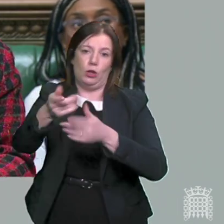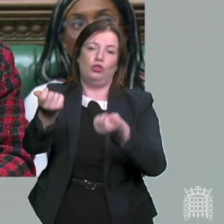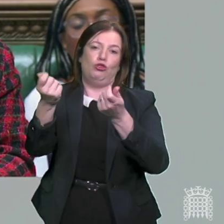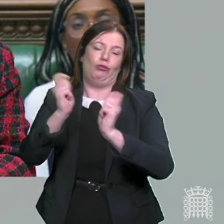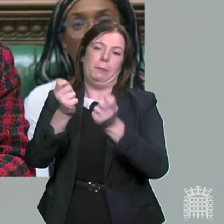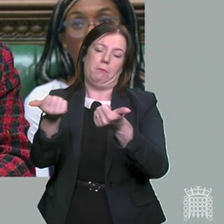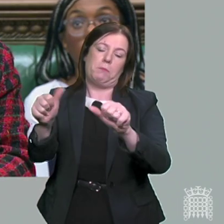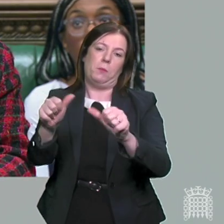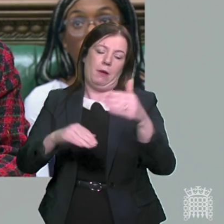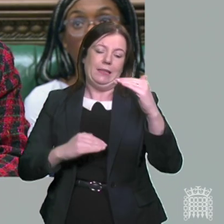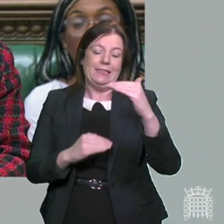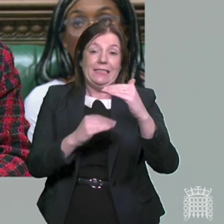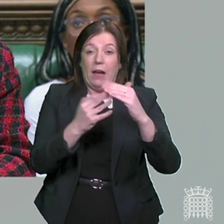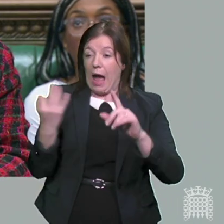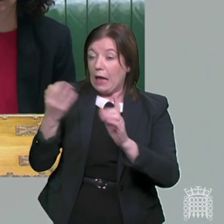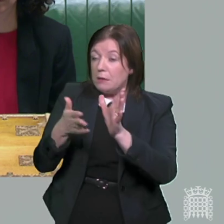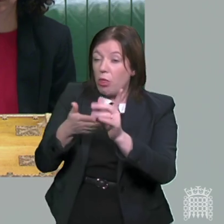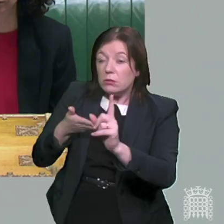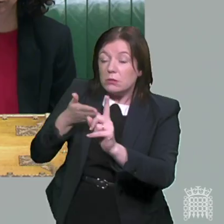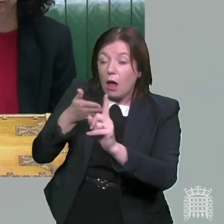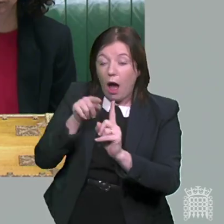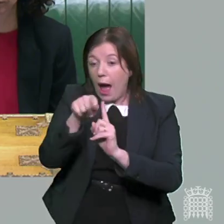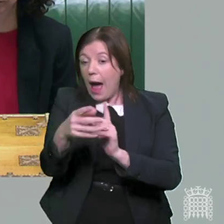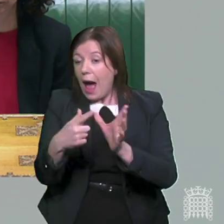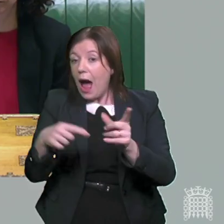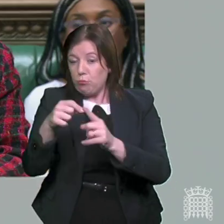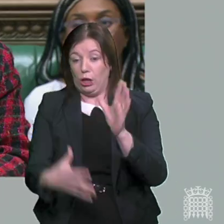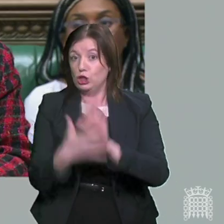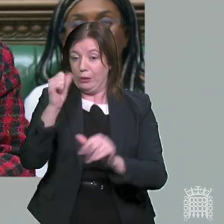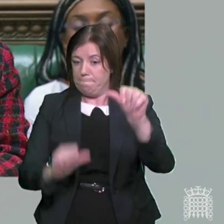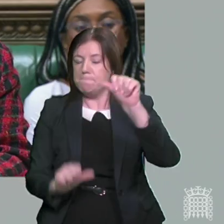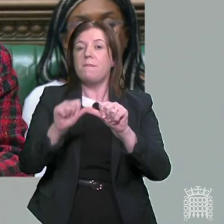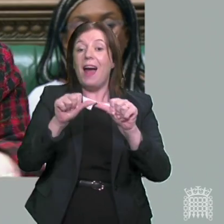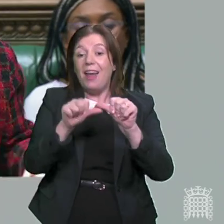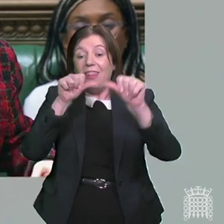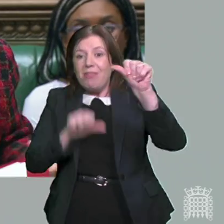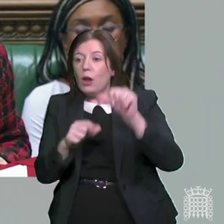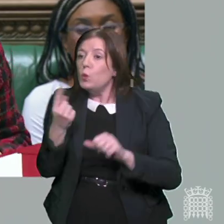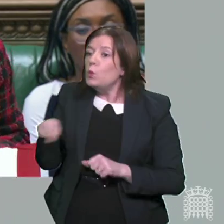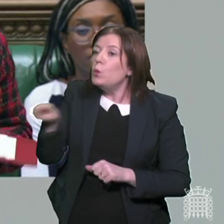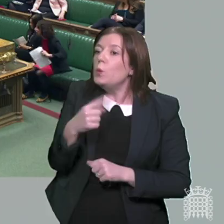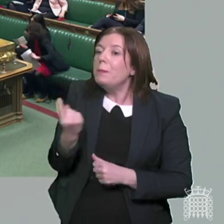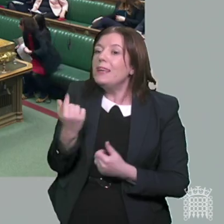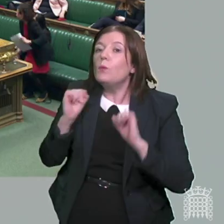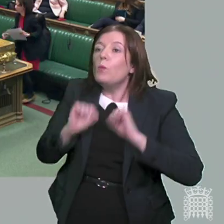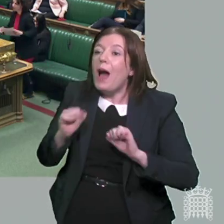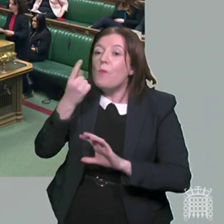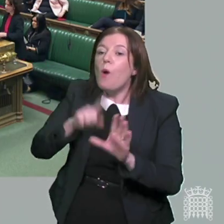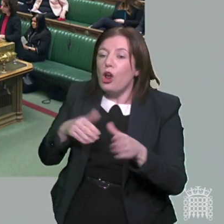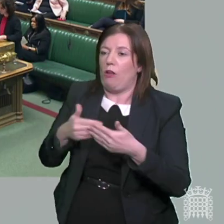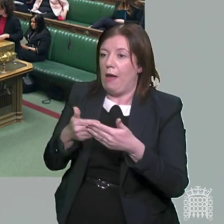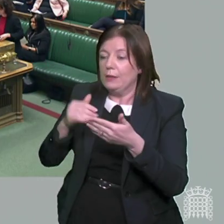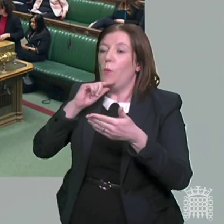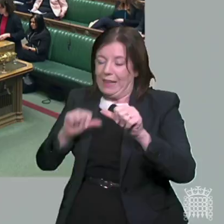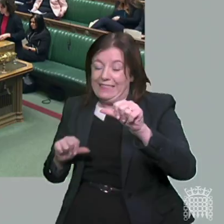We are on track to meet the target for the 18-month backlog in April, and we will then focus on those who are waiting a year.